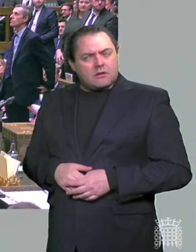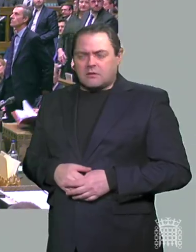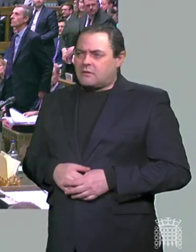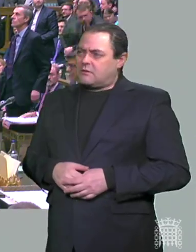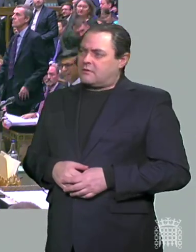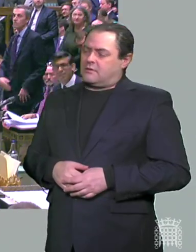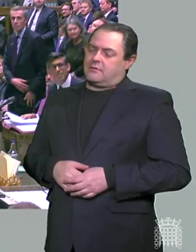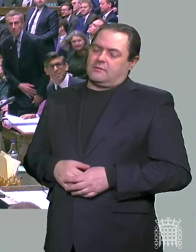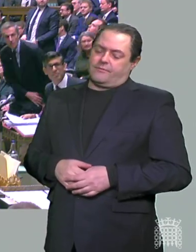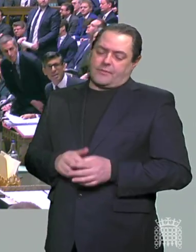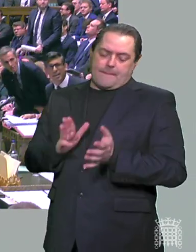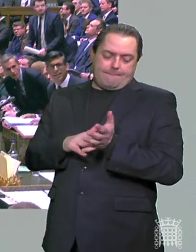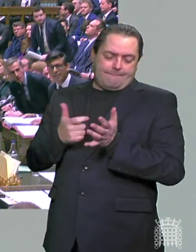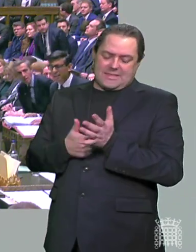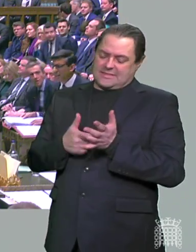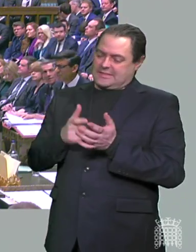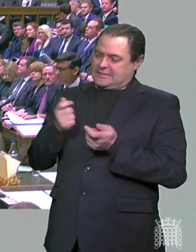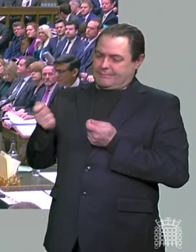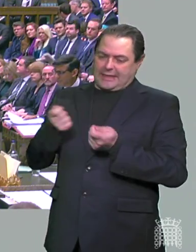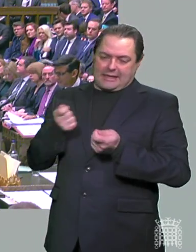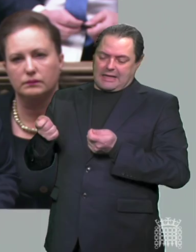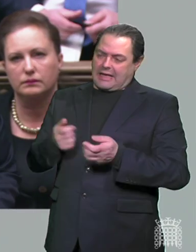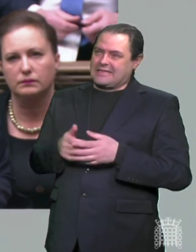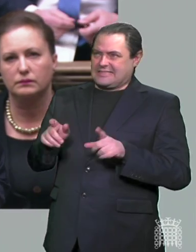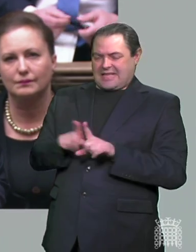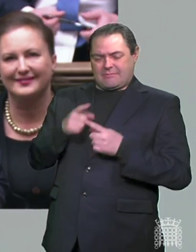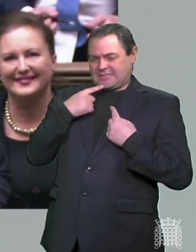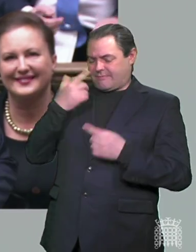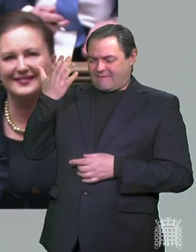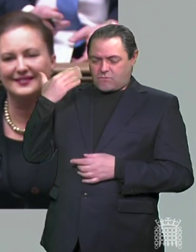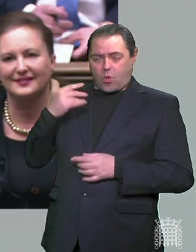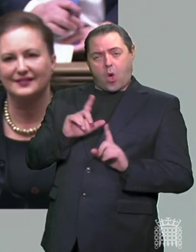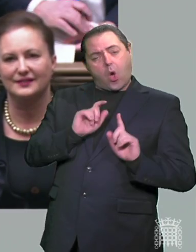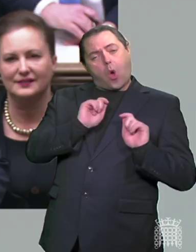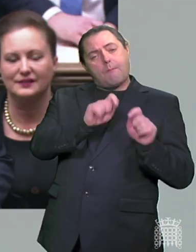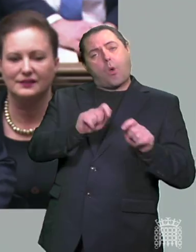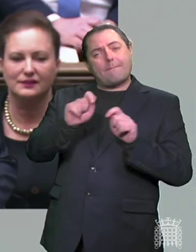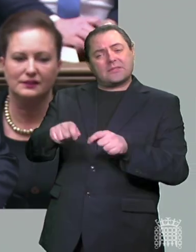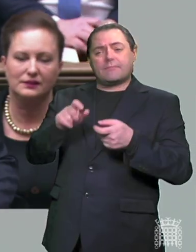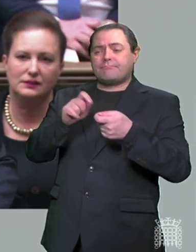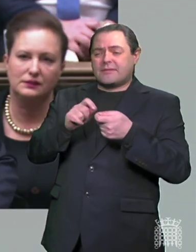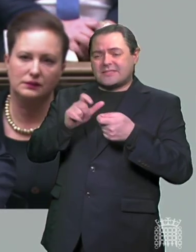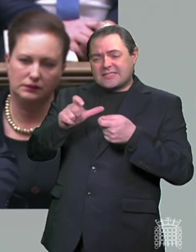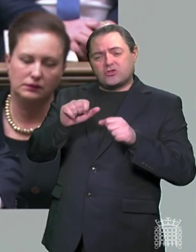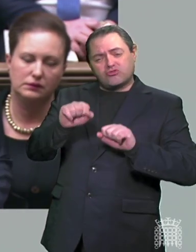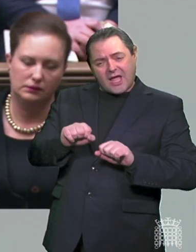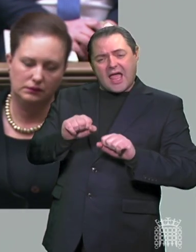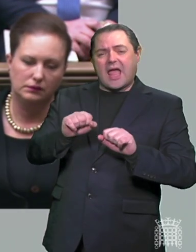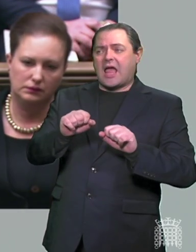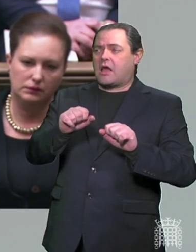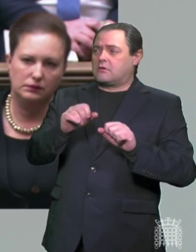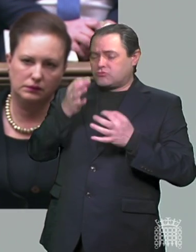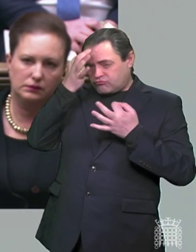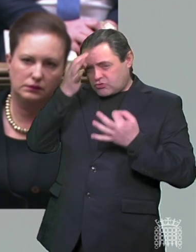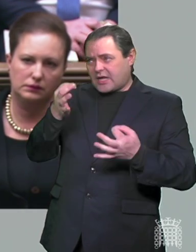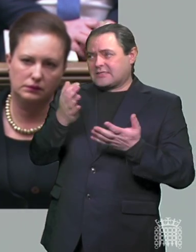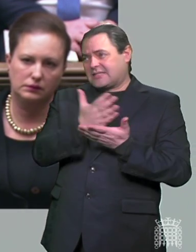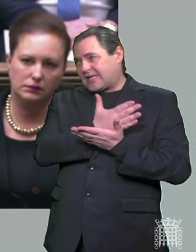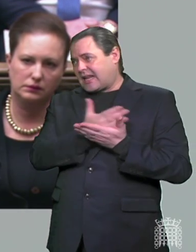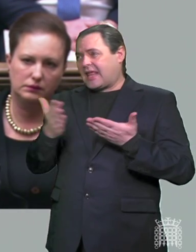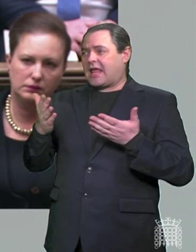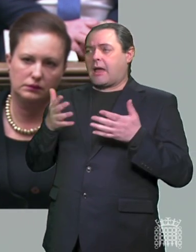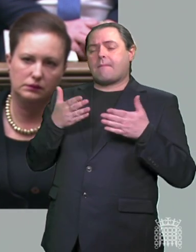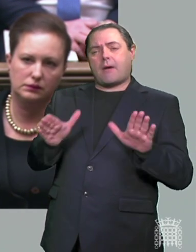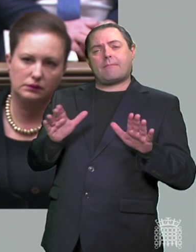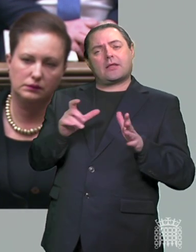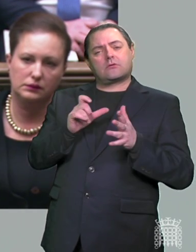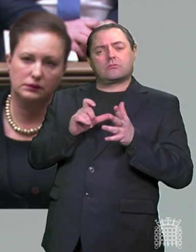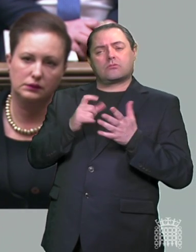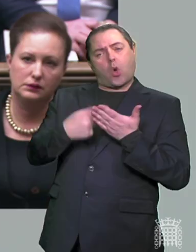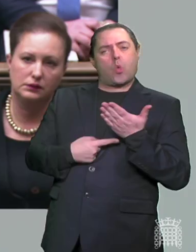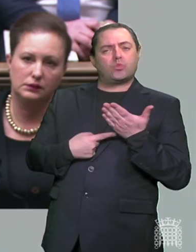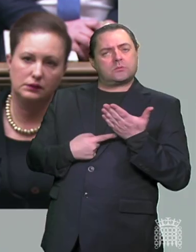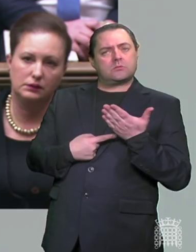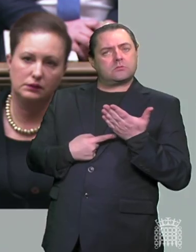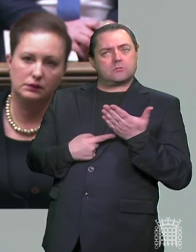As I said when we addressed this previously, the appointments process for the BBC chairman is rigorous, transparent and set out in a public code of conduct.